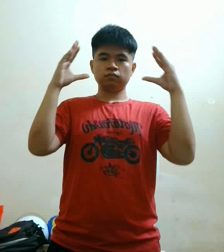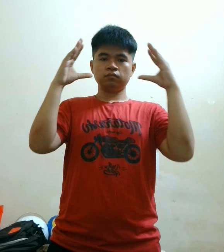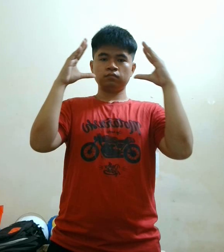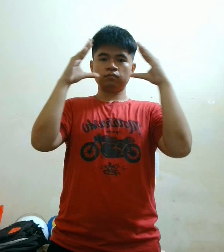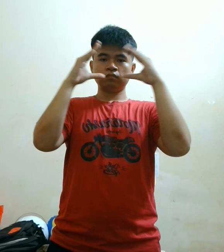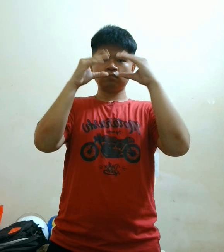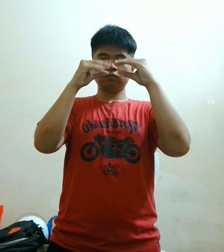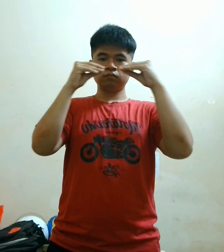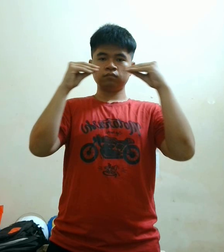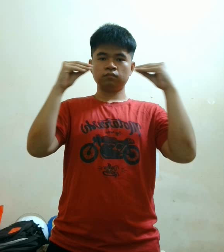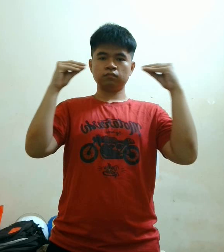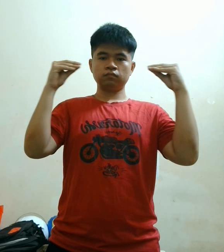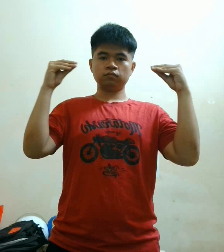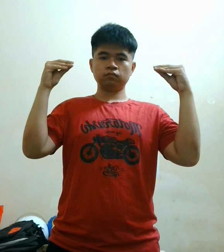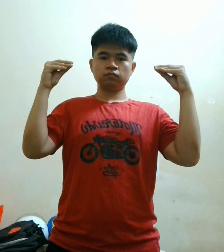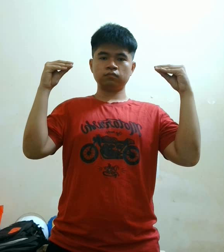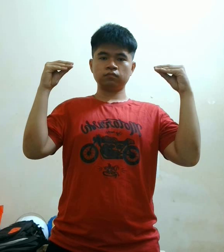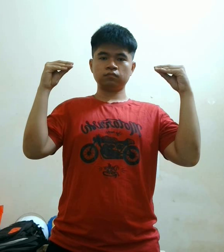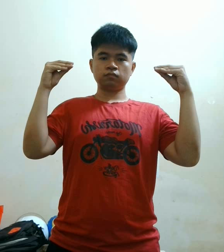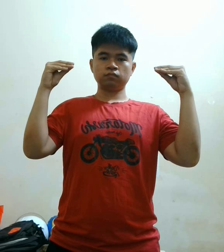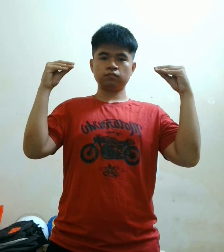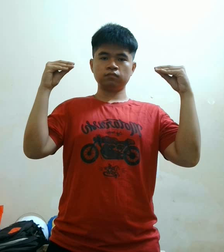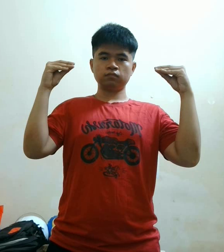buoi toi